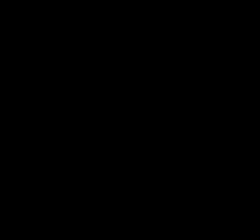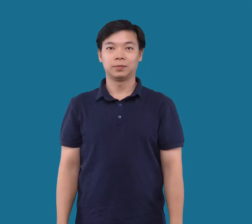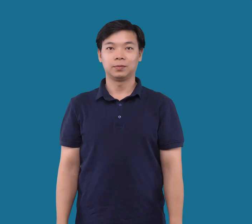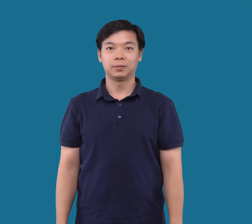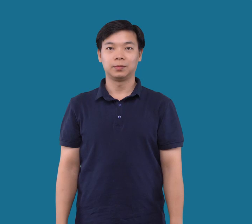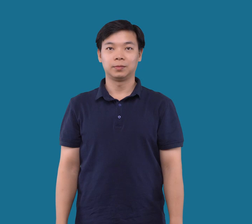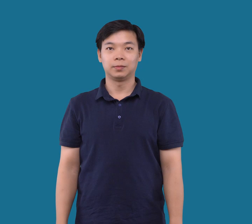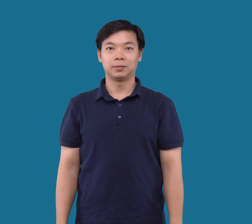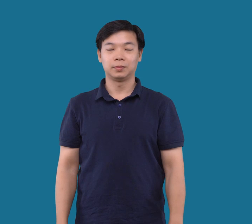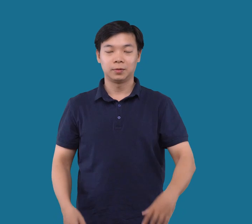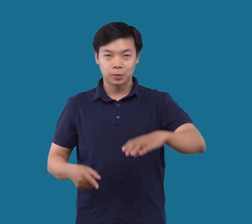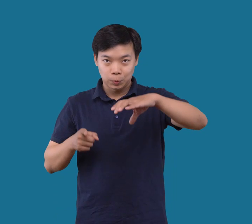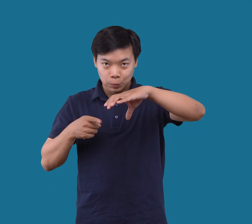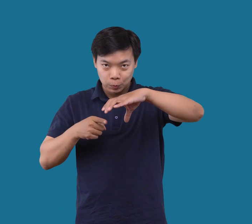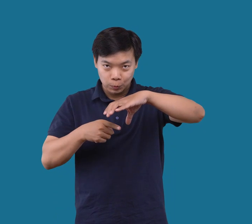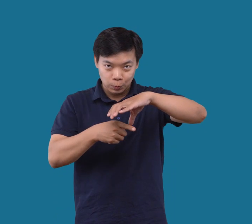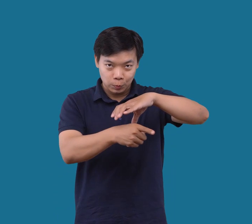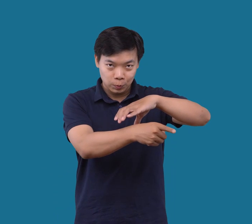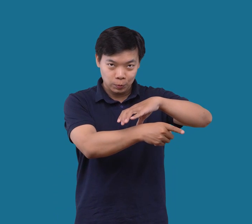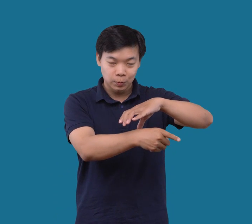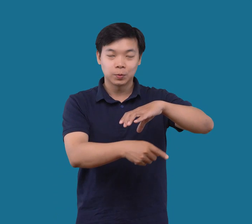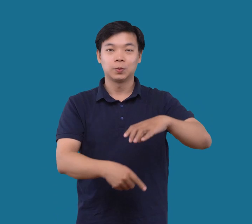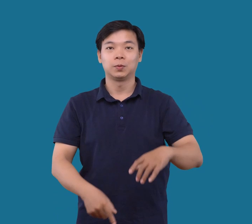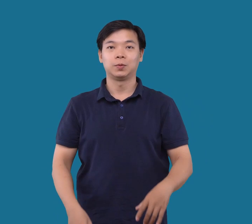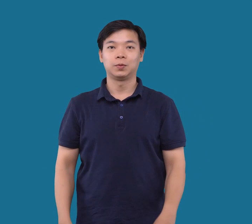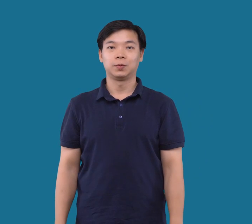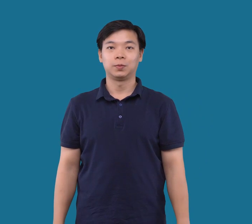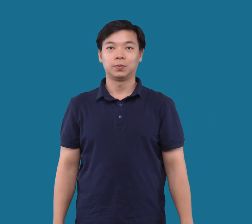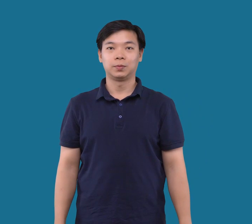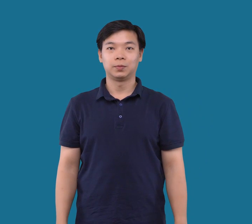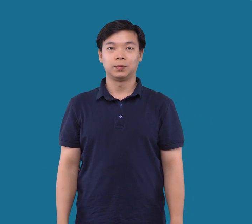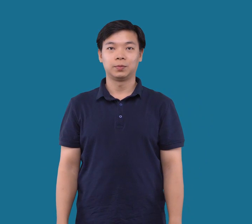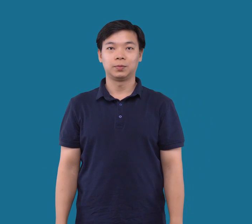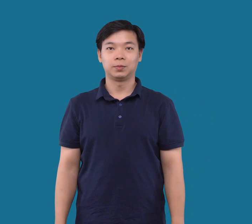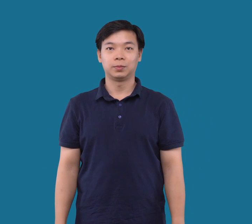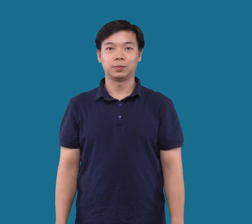địa đạo Củ Chi